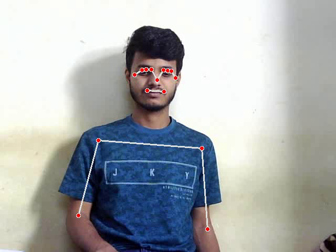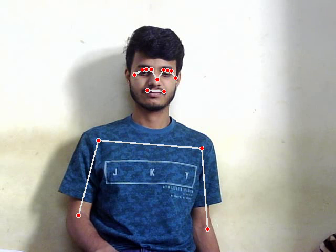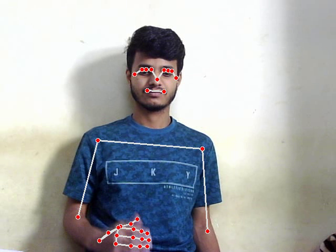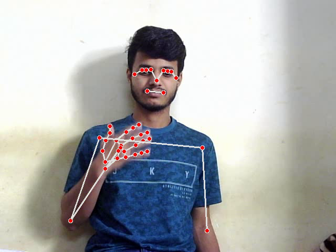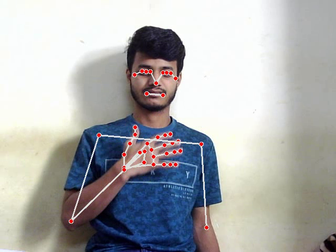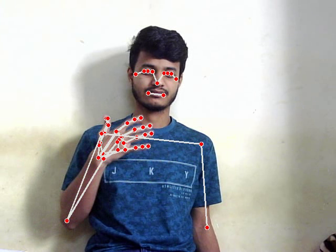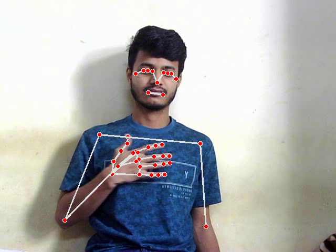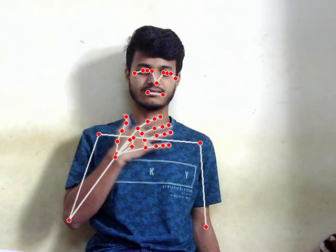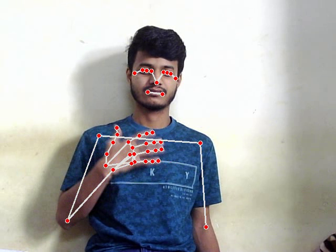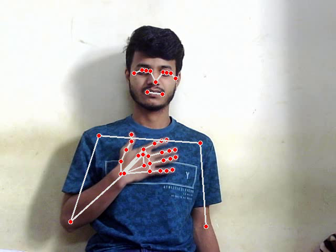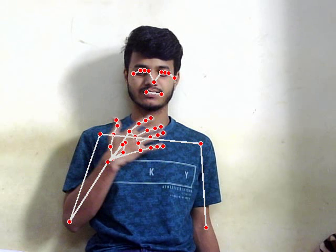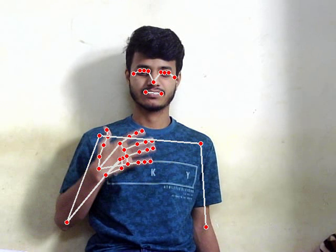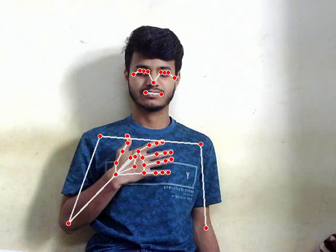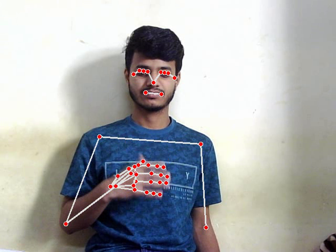please